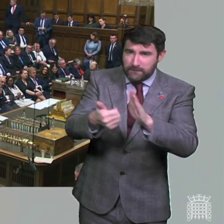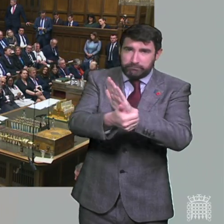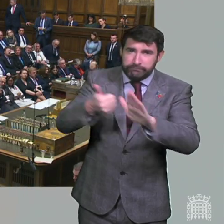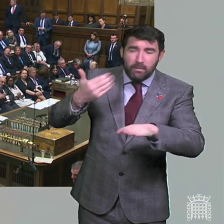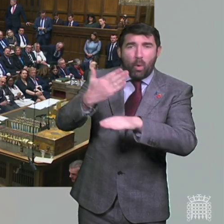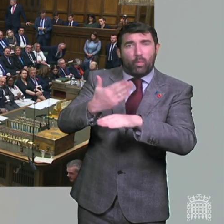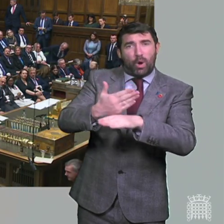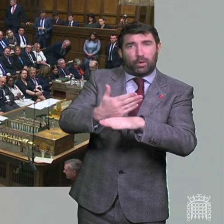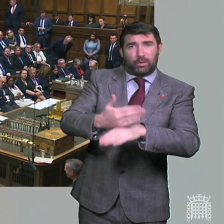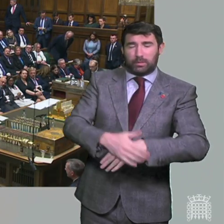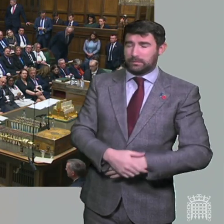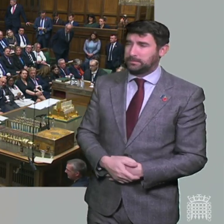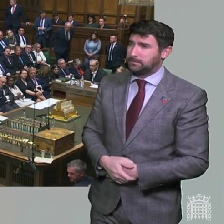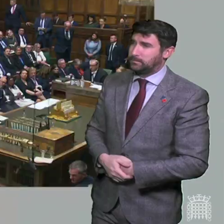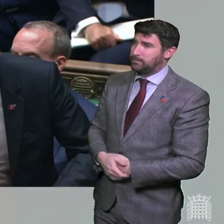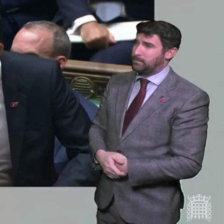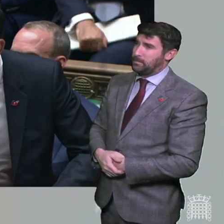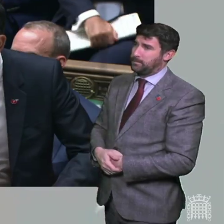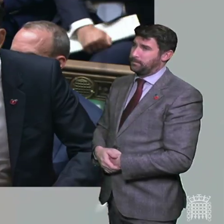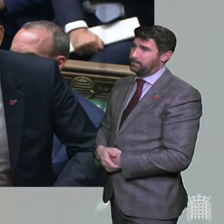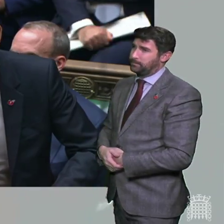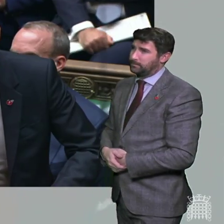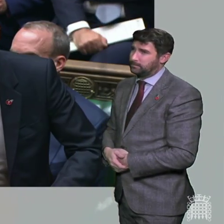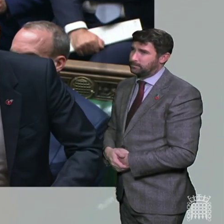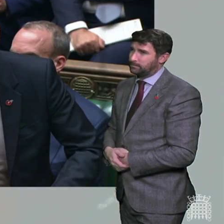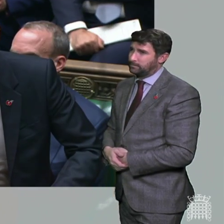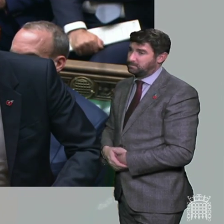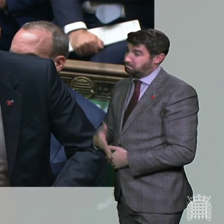It is nice to hear from my honourable Friend again this week.